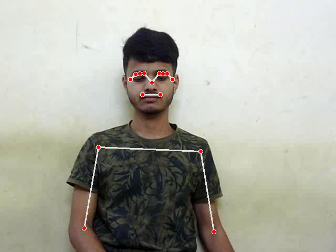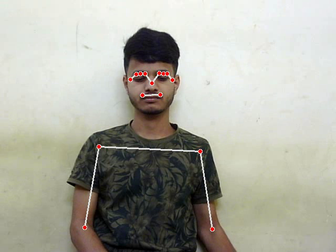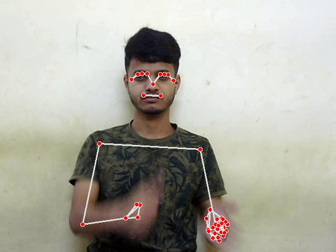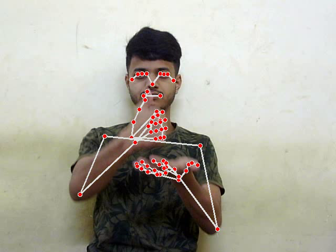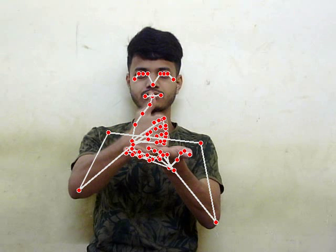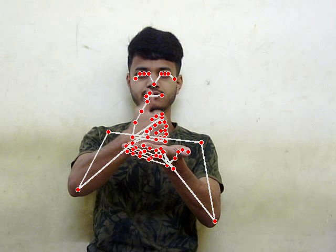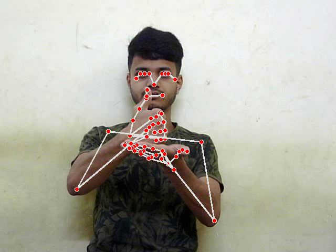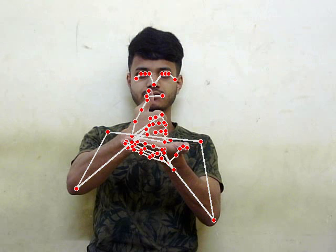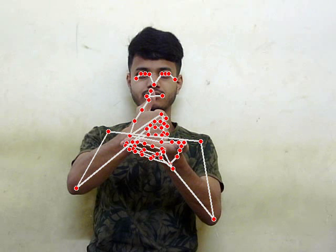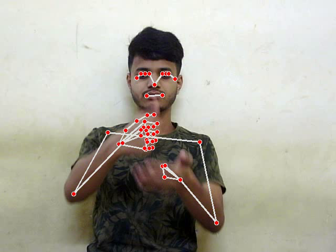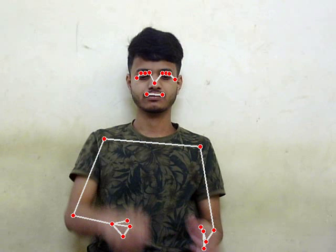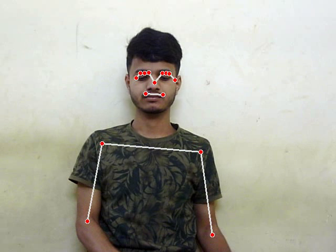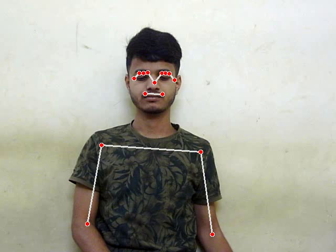help